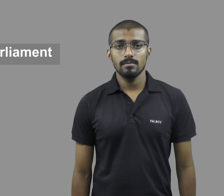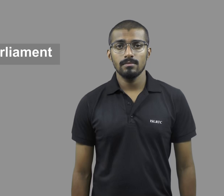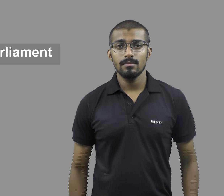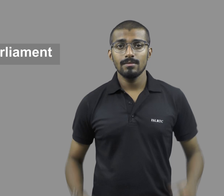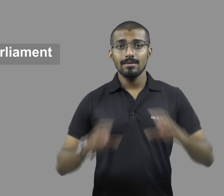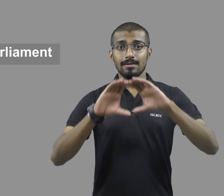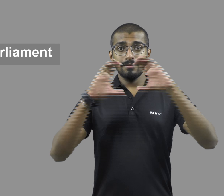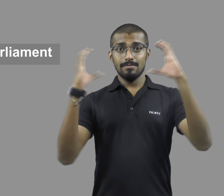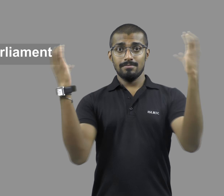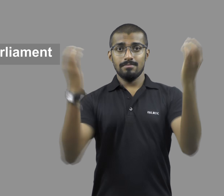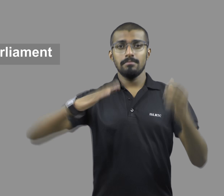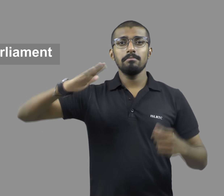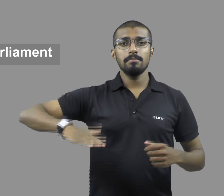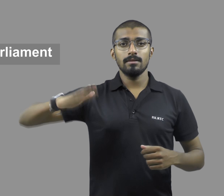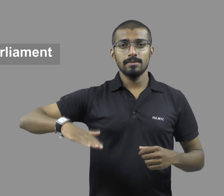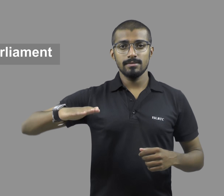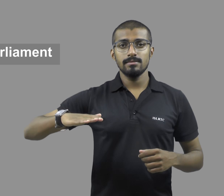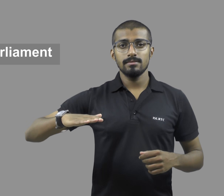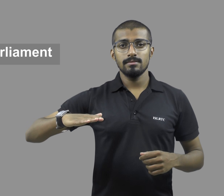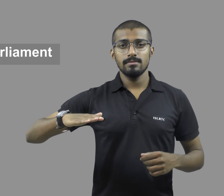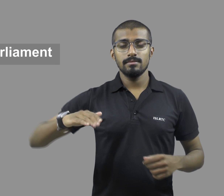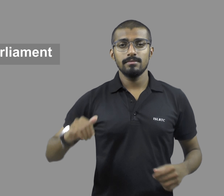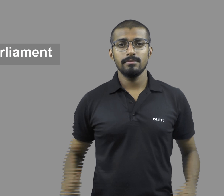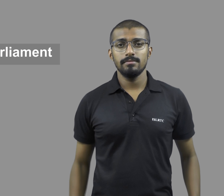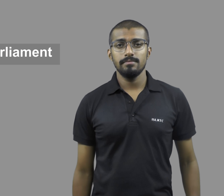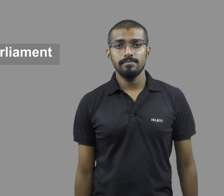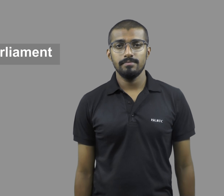Parliament